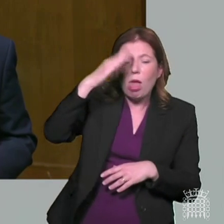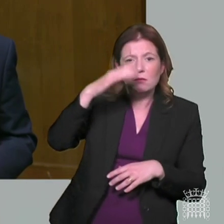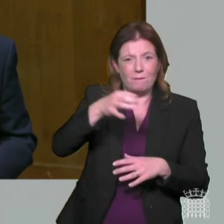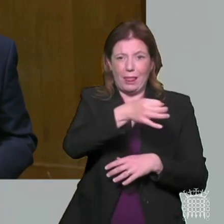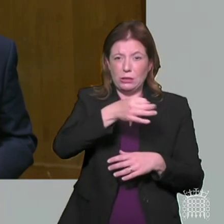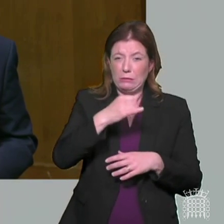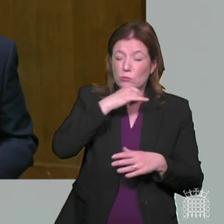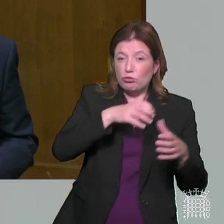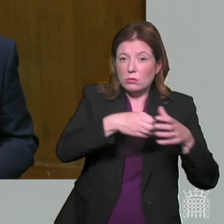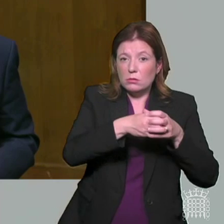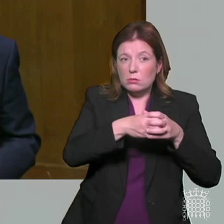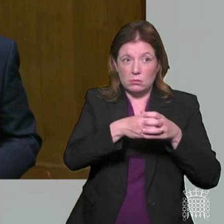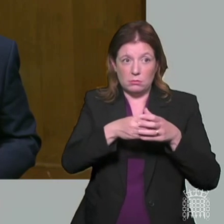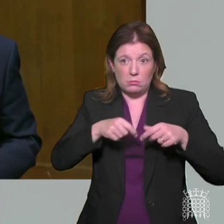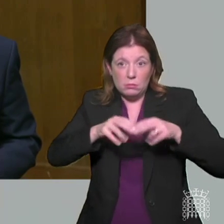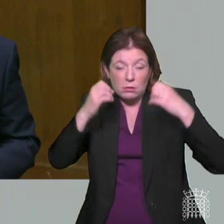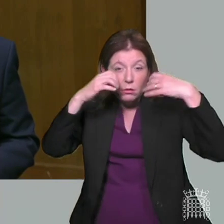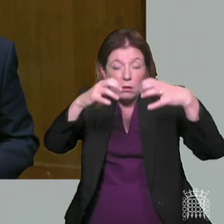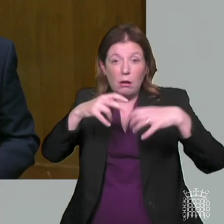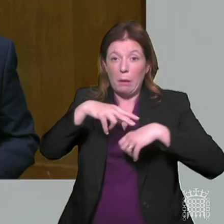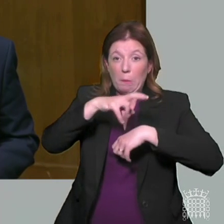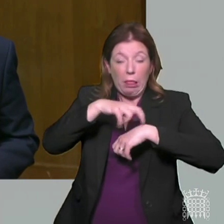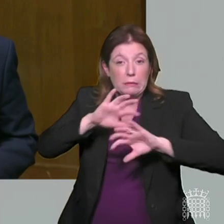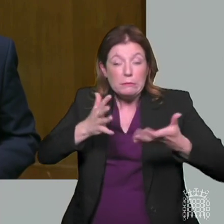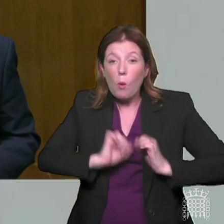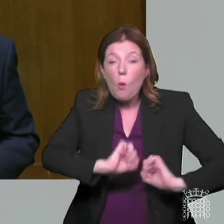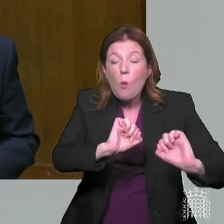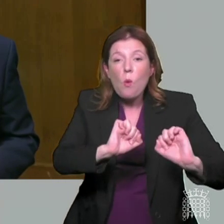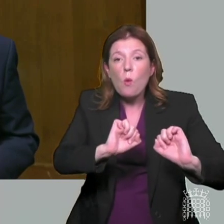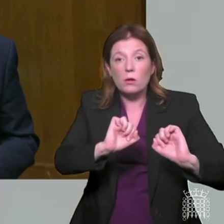That is a village without streetlights and without police presence.